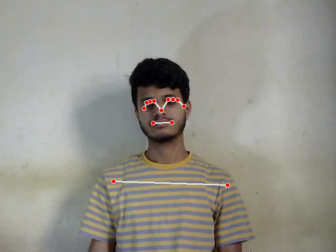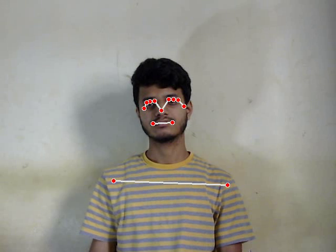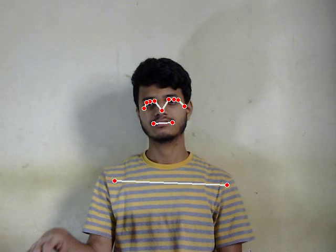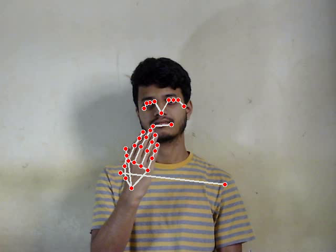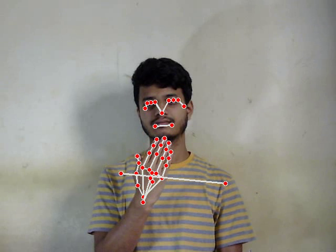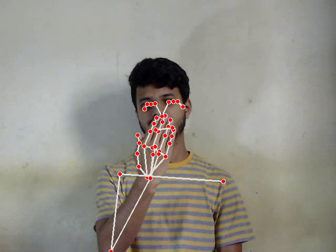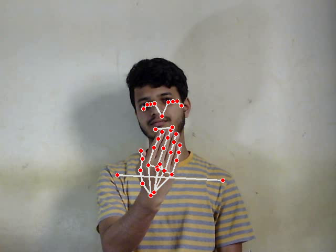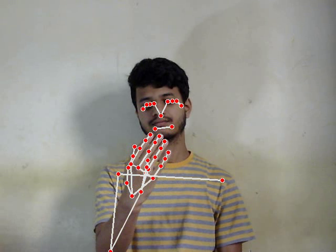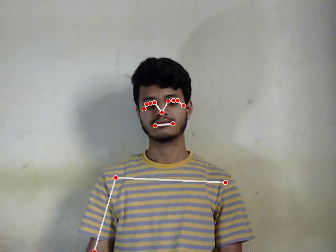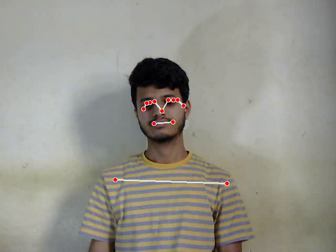thank you